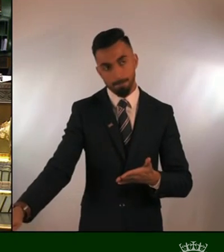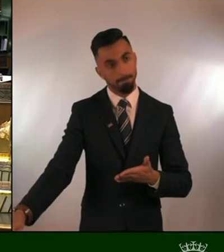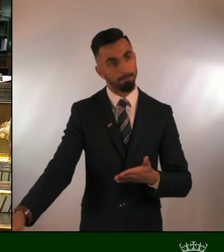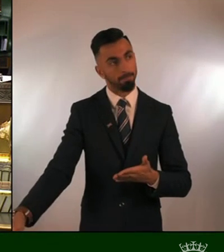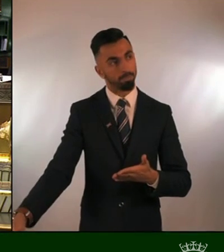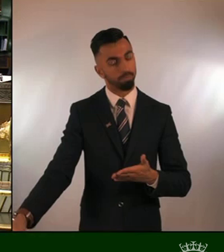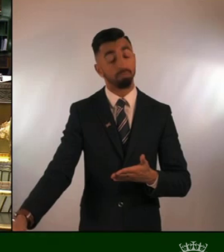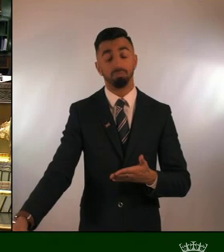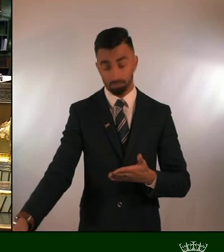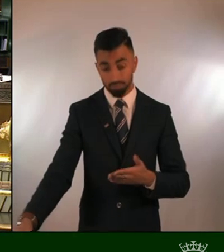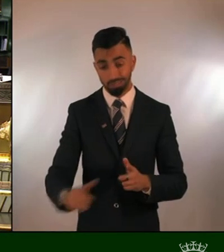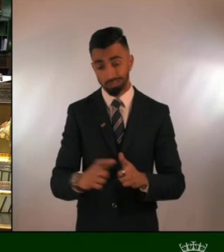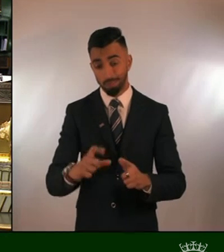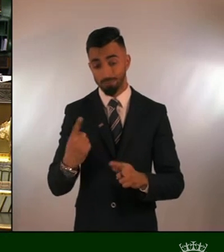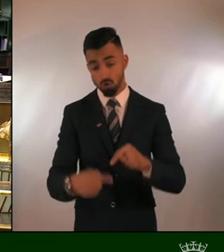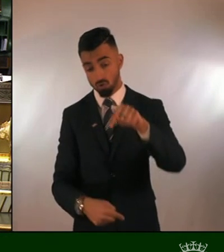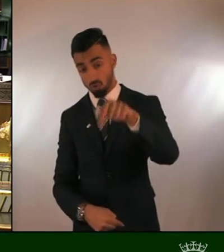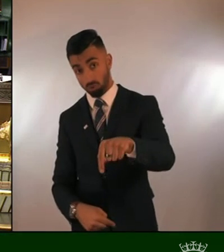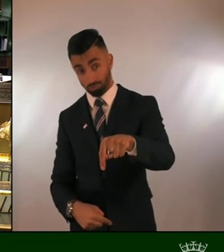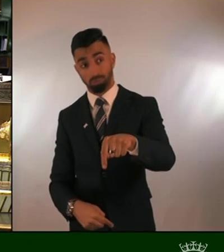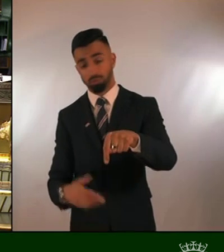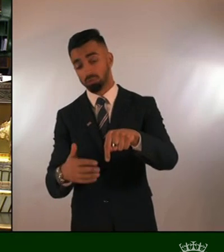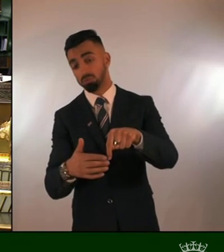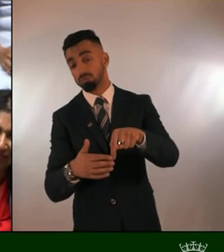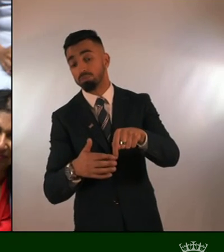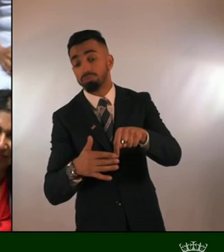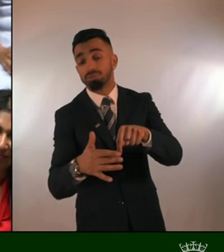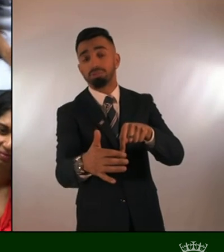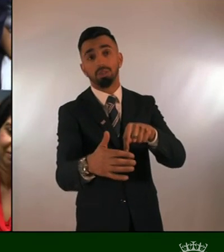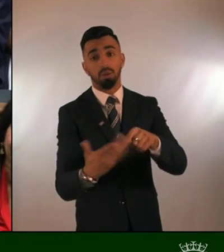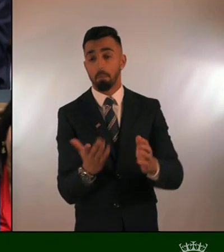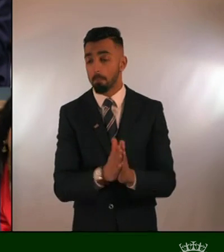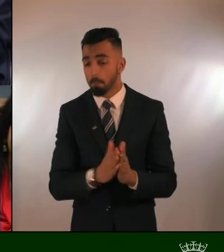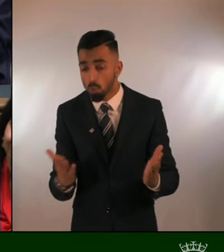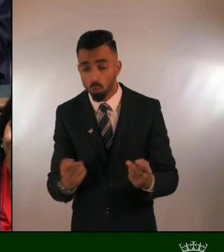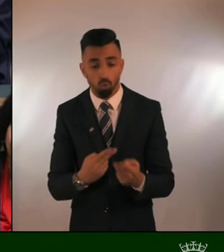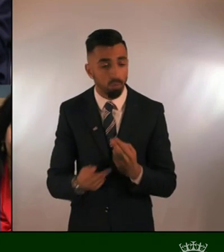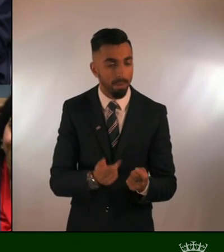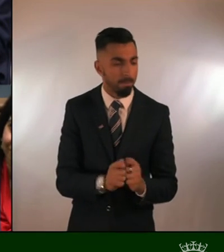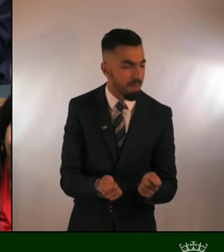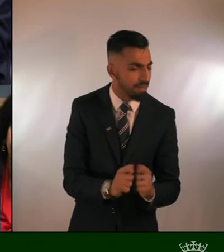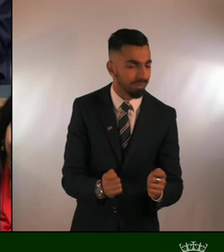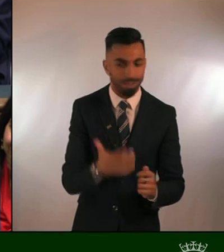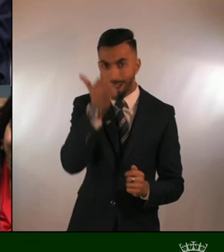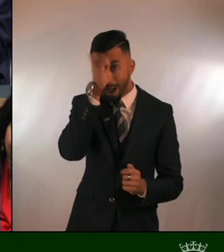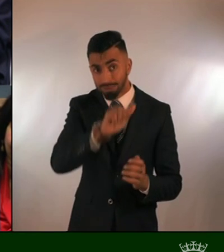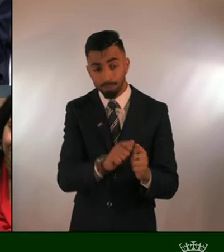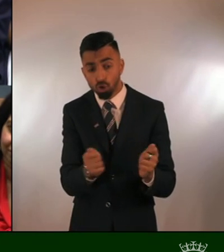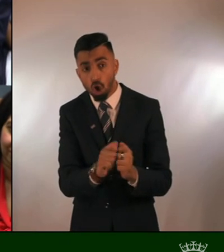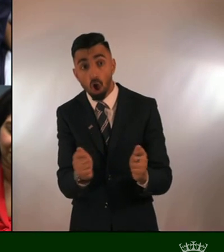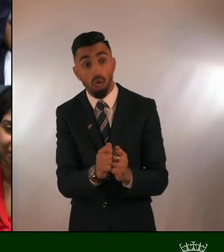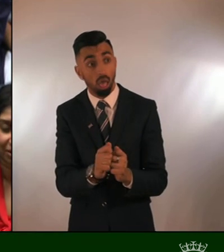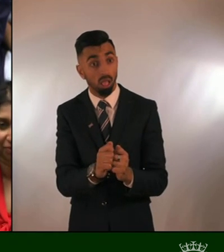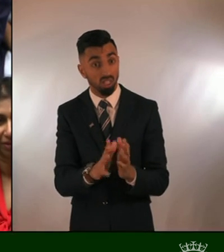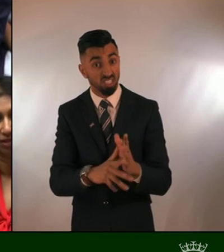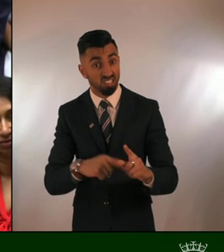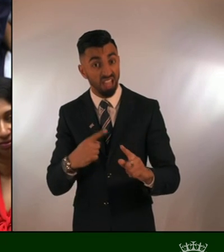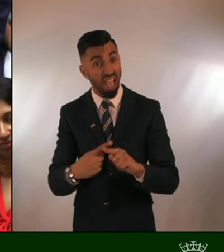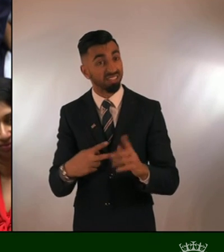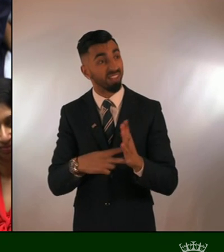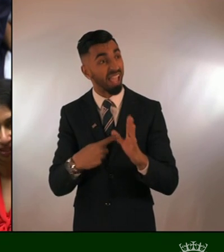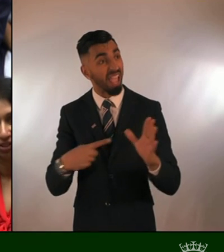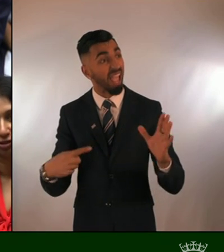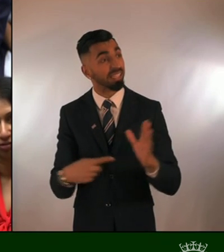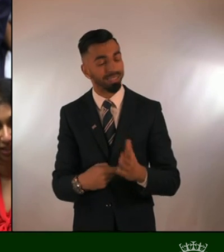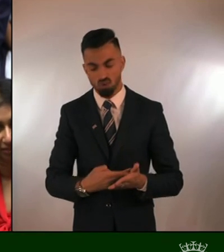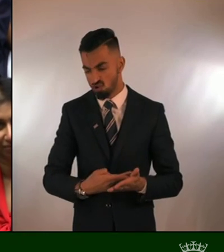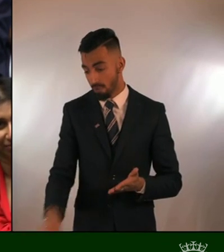From 1 December, just in time for Christmas, books, newspapers, magazines or academic journals, however they are read, will have no VAT charge whatsoever.